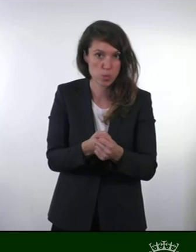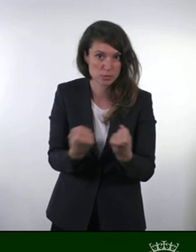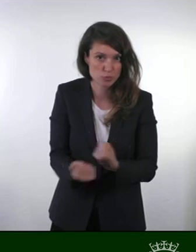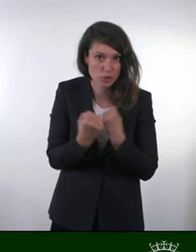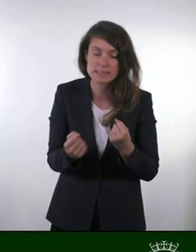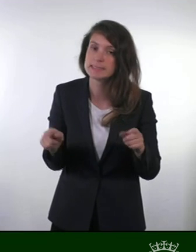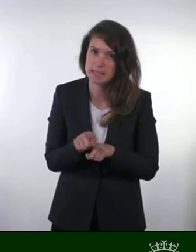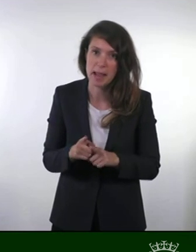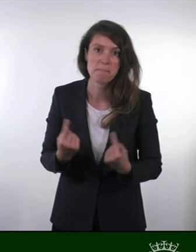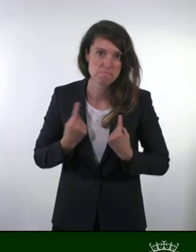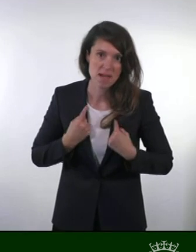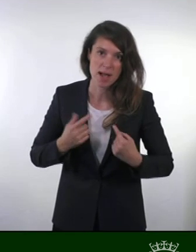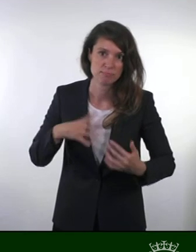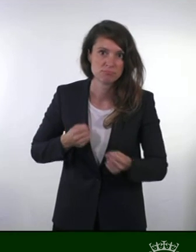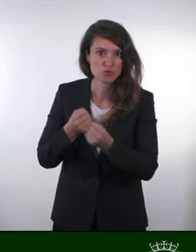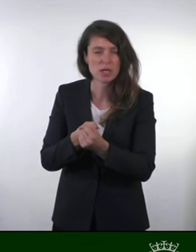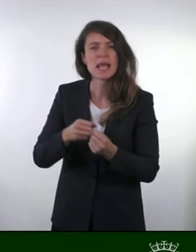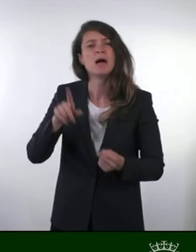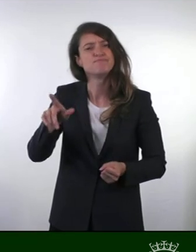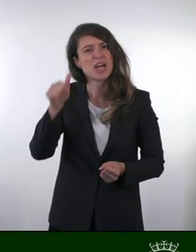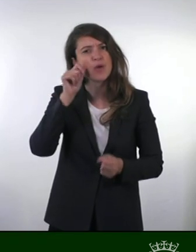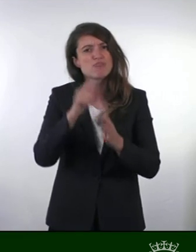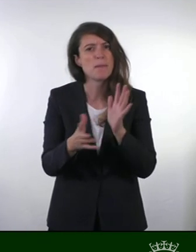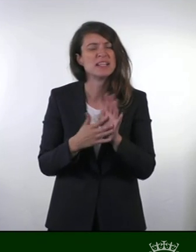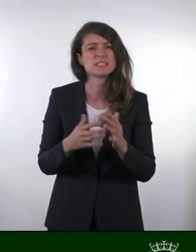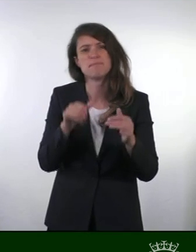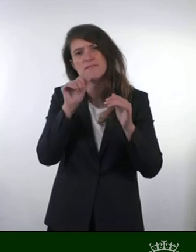The Prime Minister is a great fan of buses.